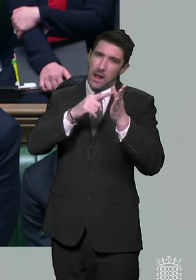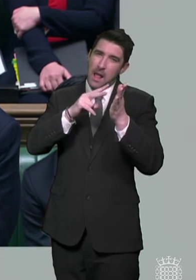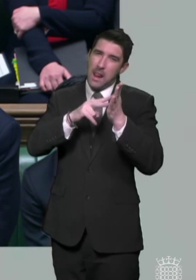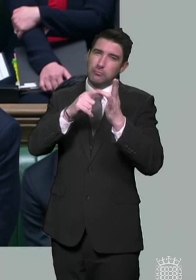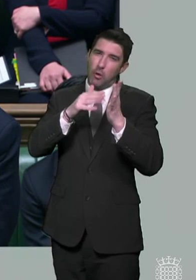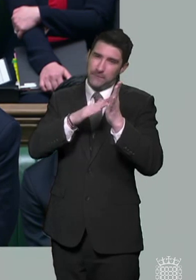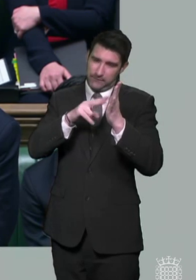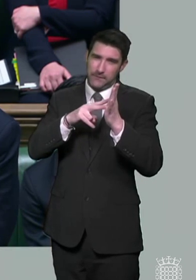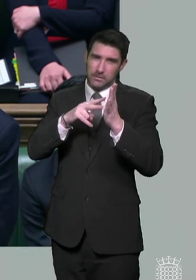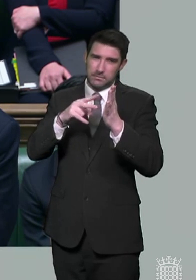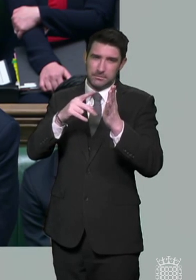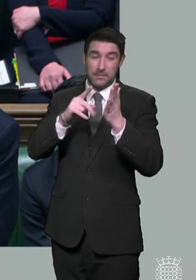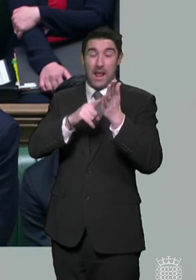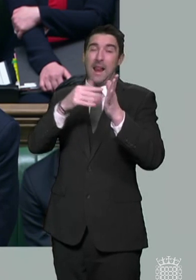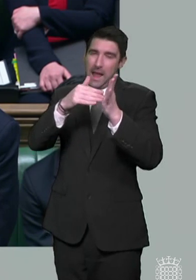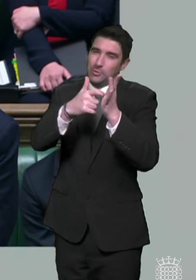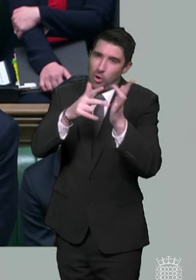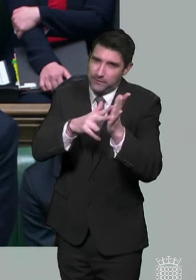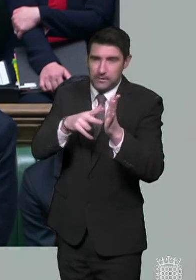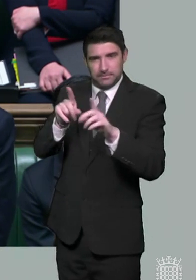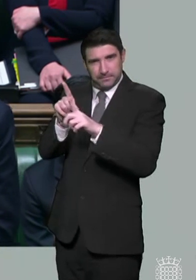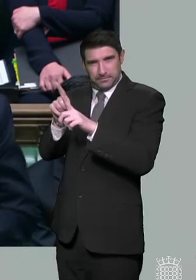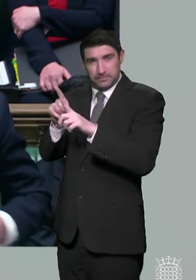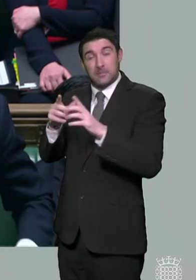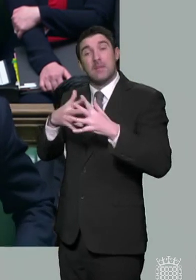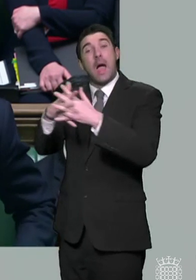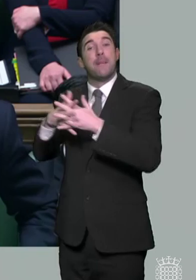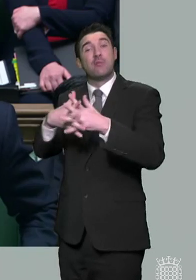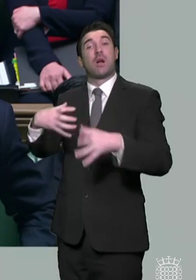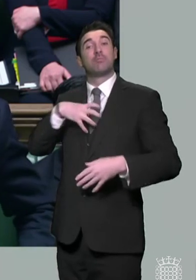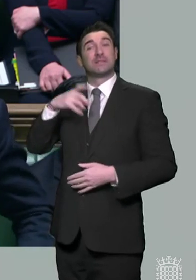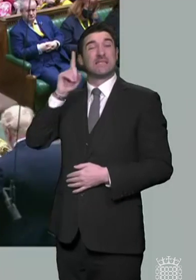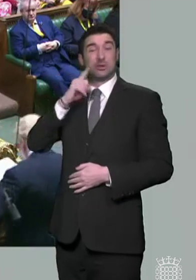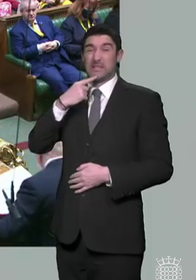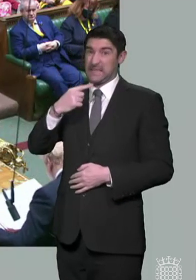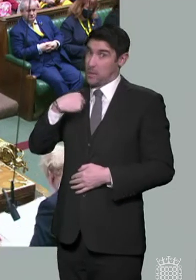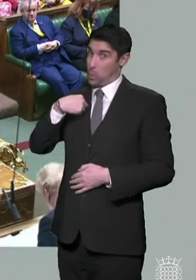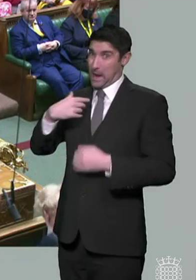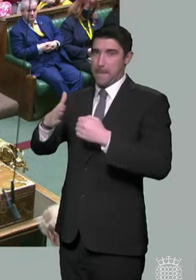The vice is tightening on the Putin regime, and it will continue to tighten.